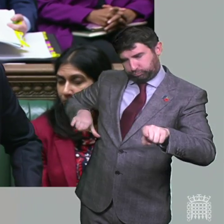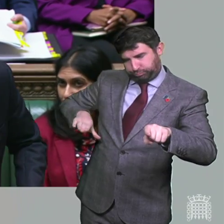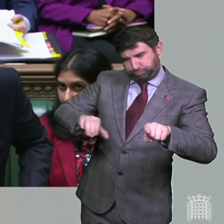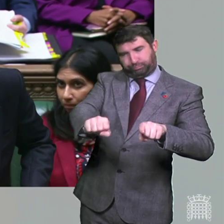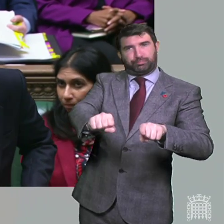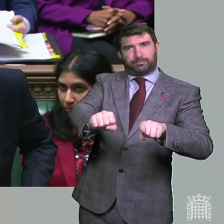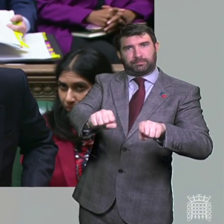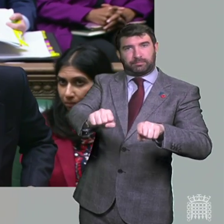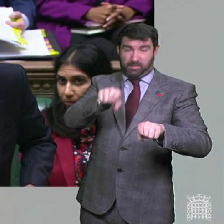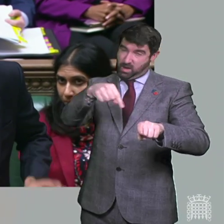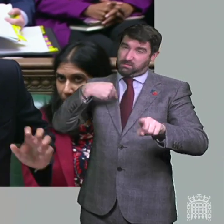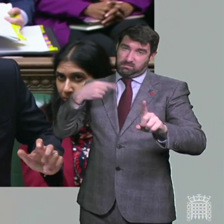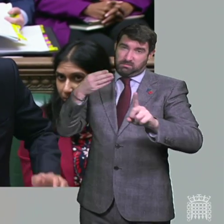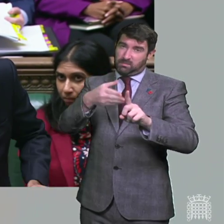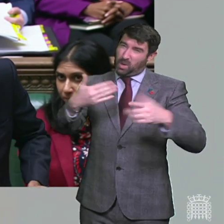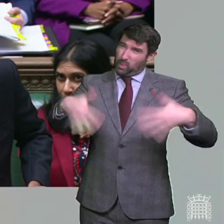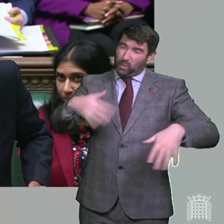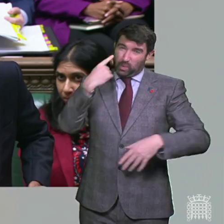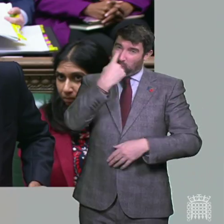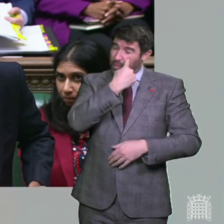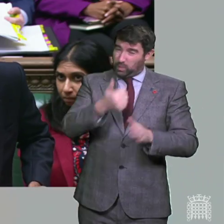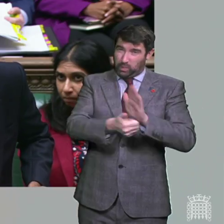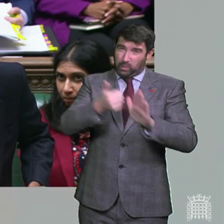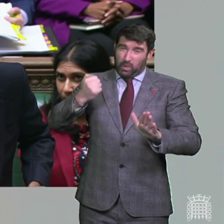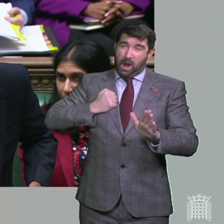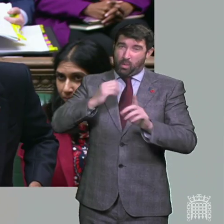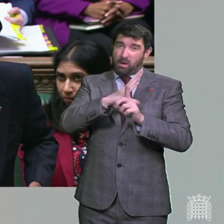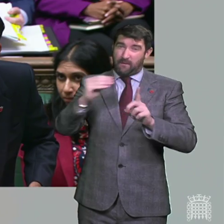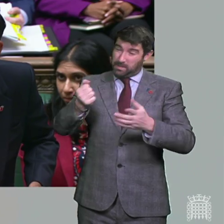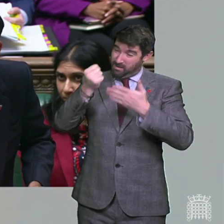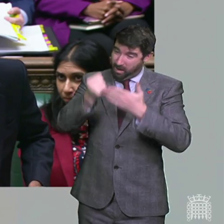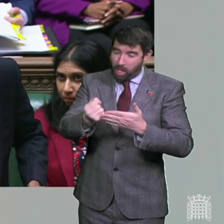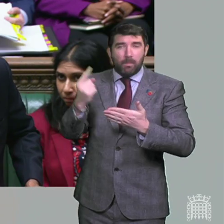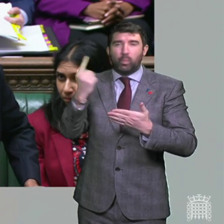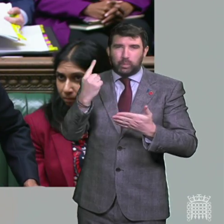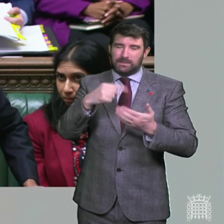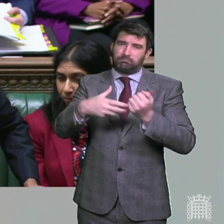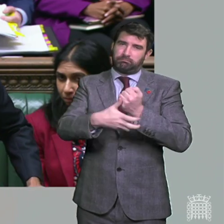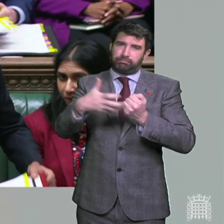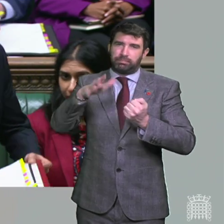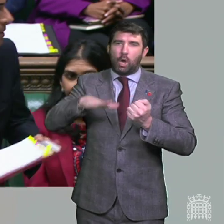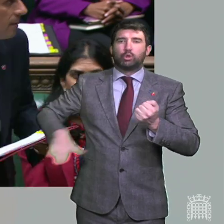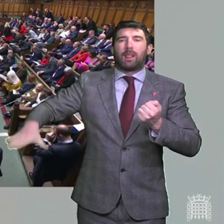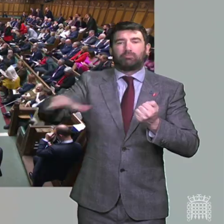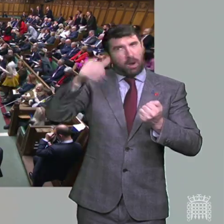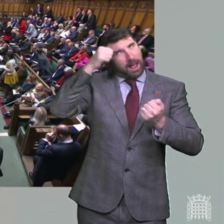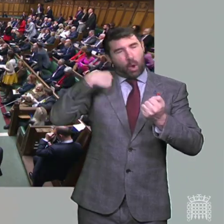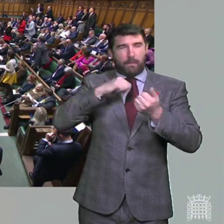It is closing the attainment gap and disproportionately benefiting disadvantaged children, and is something that I know all colleagues will get behind.